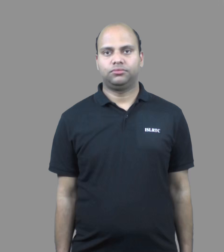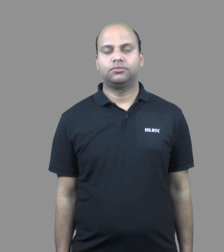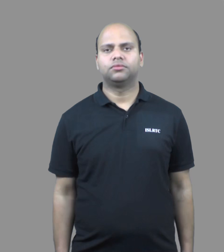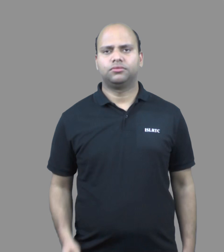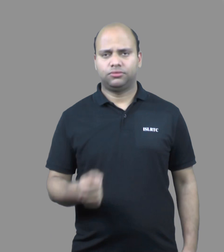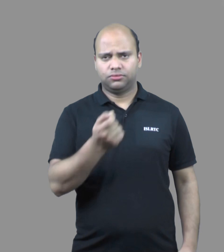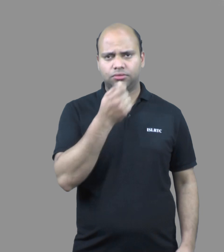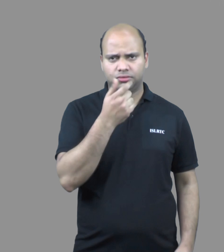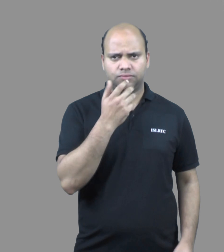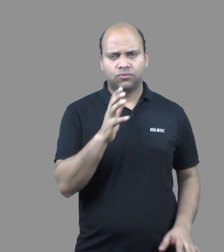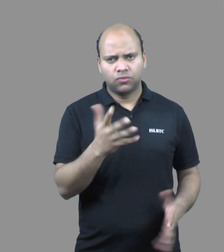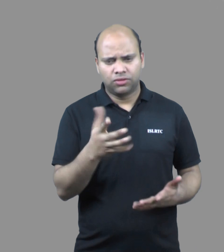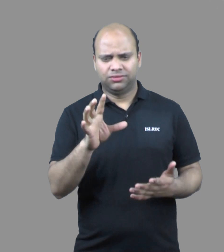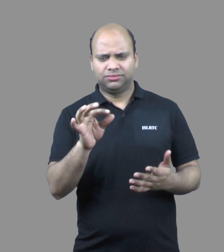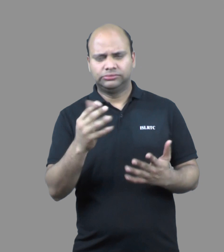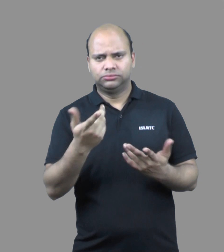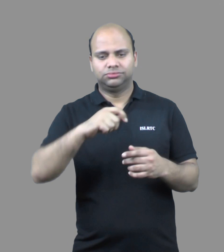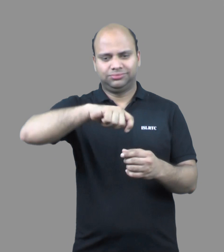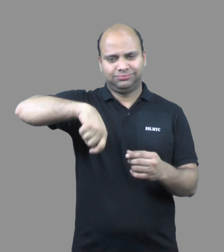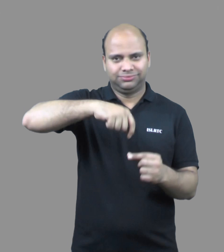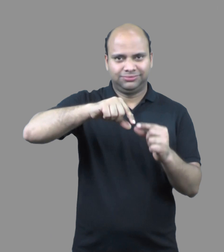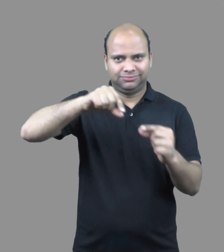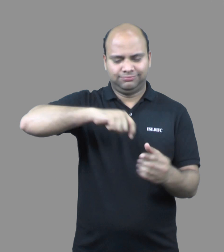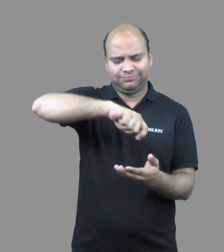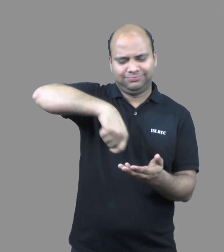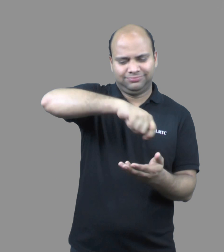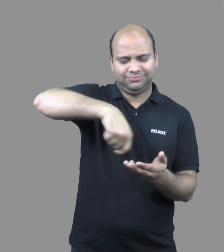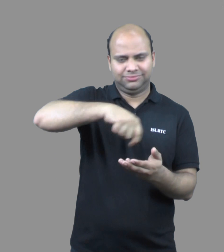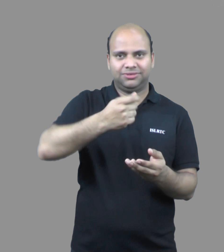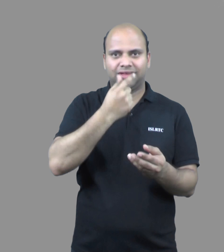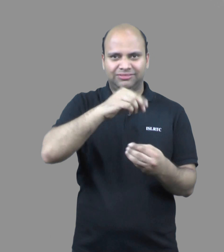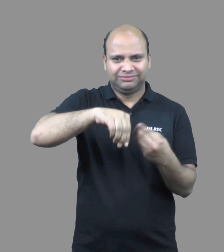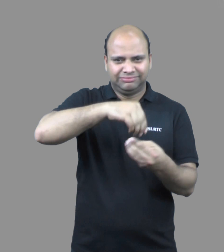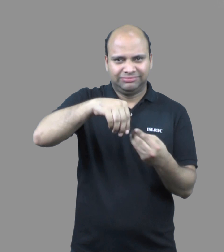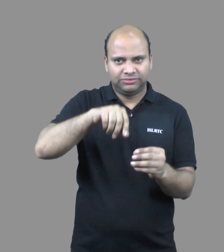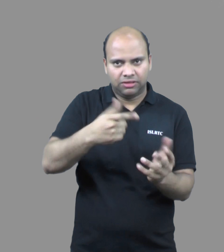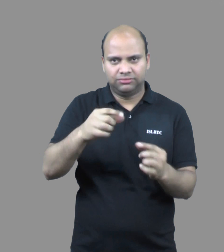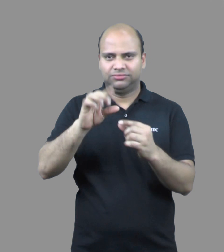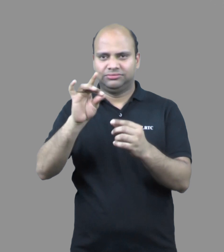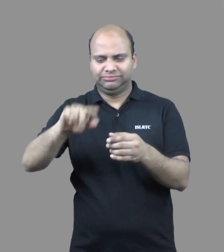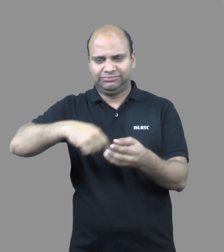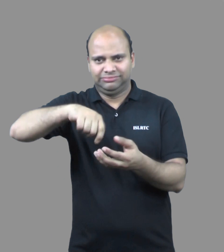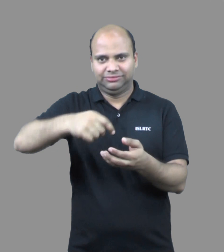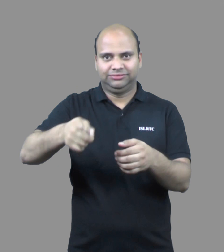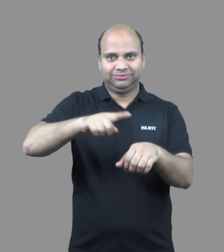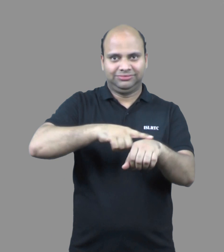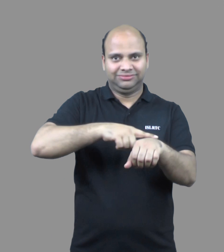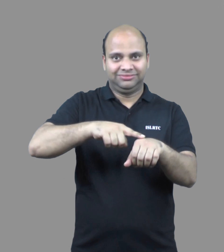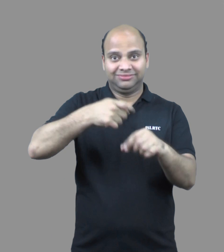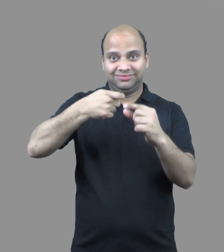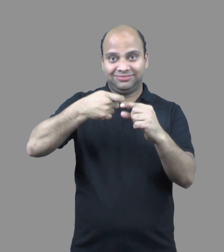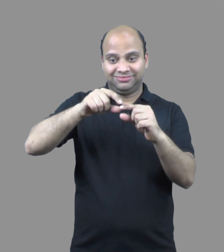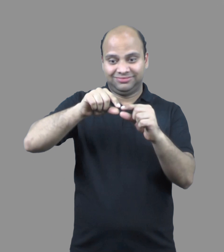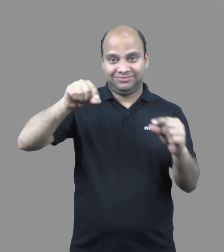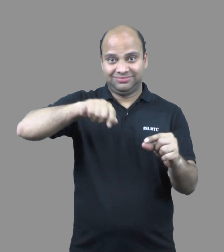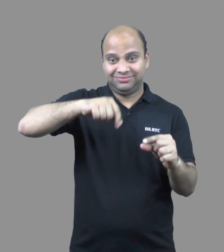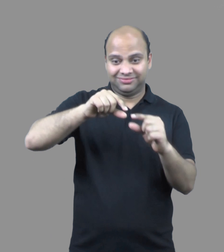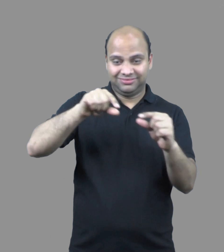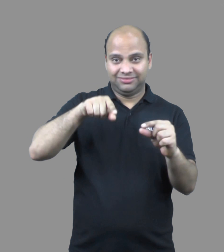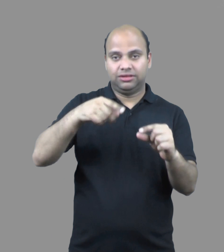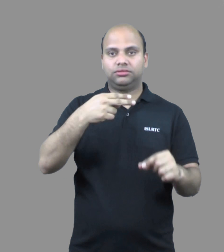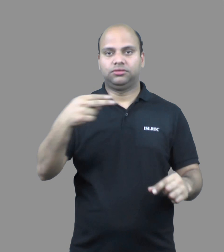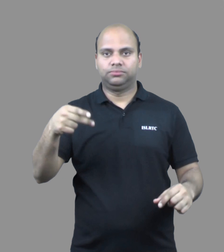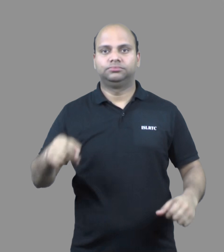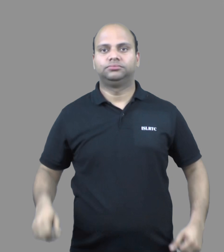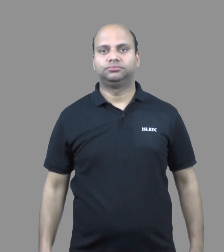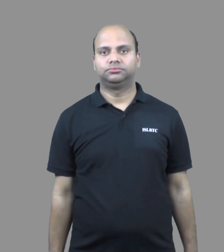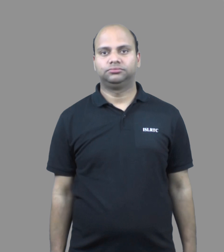Spatula